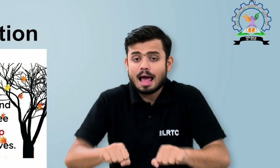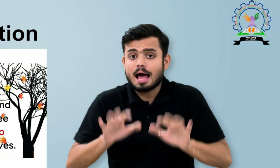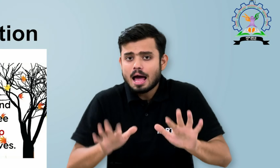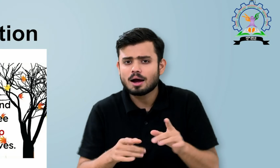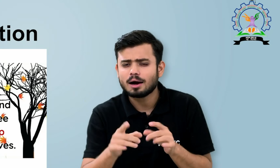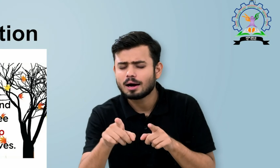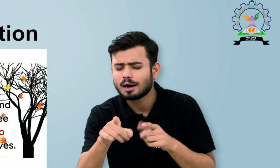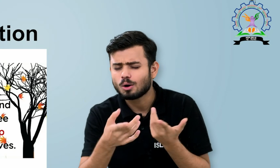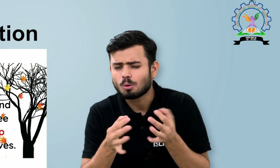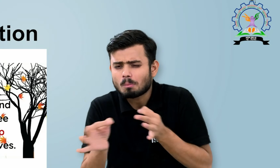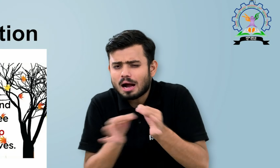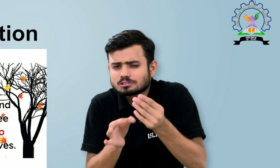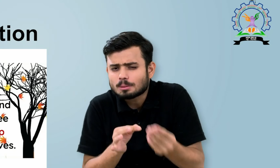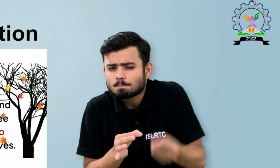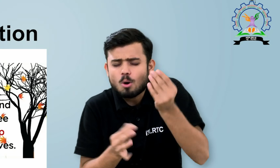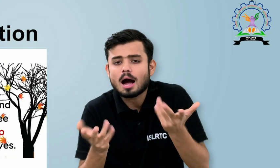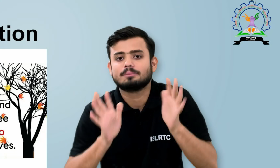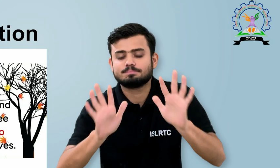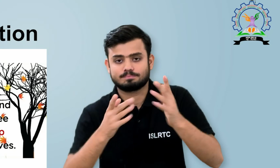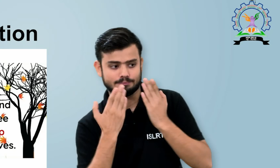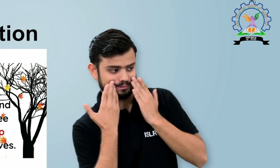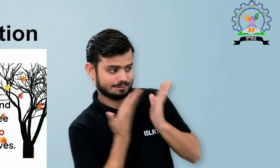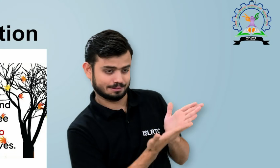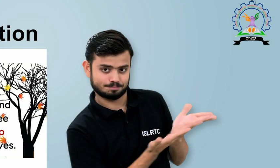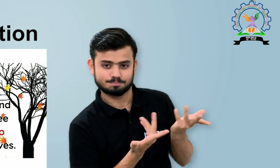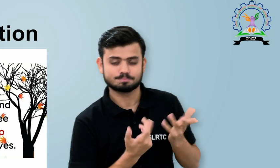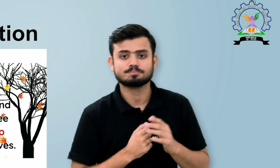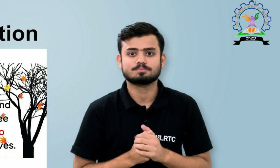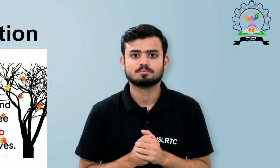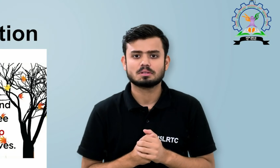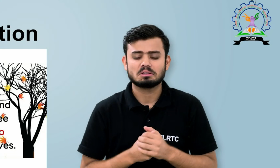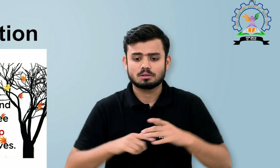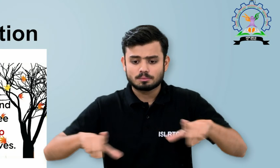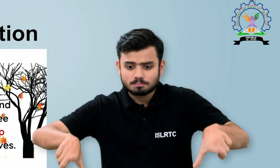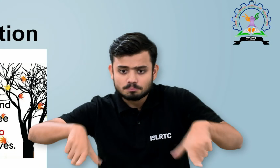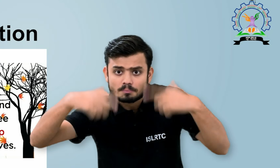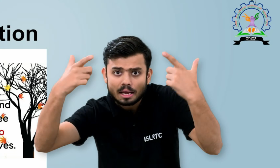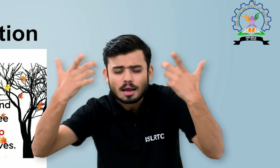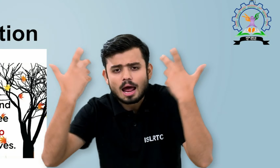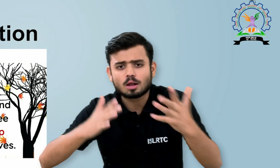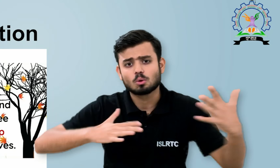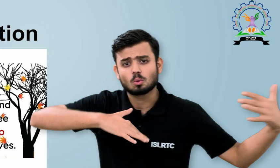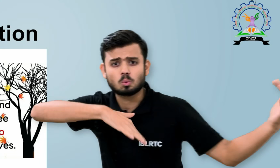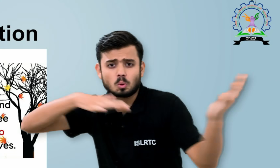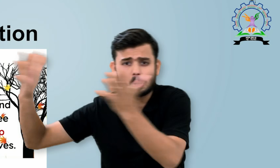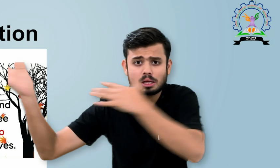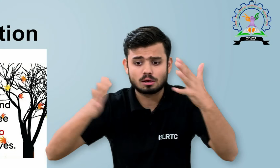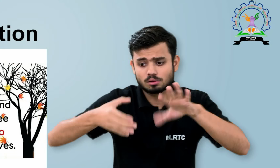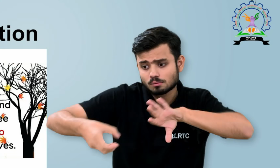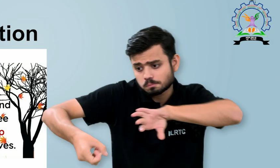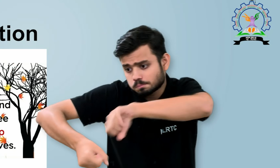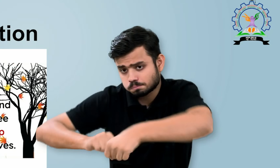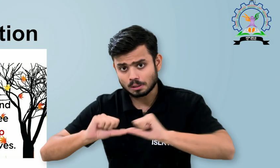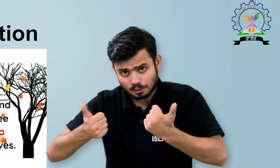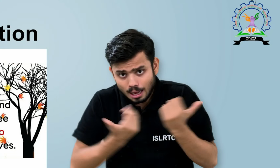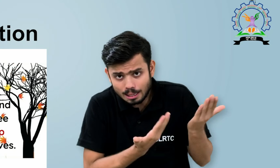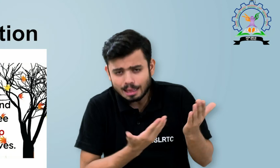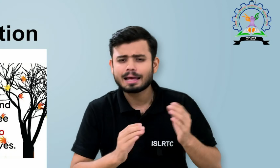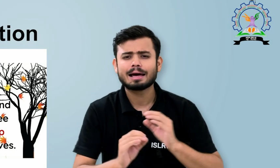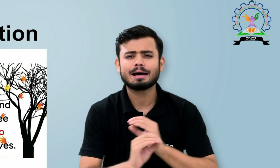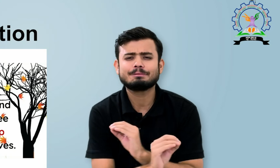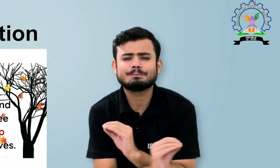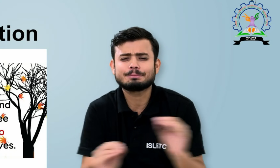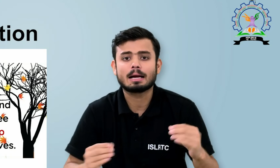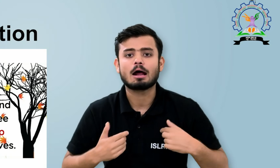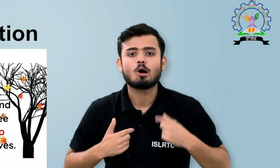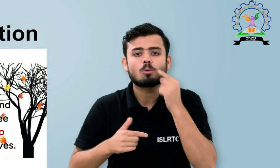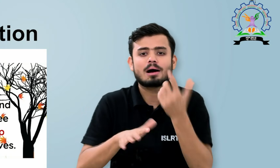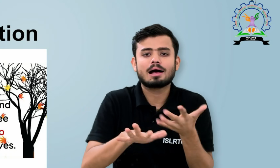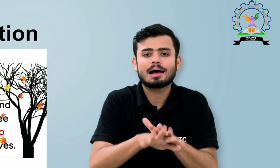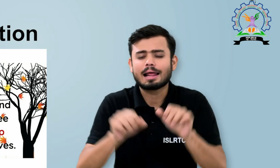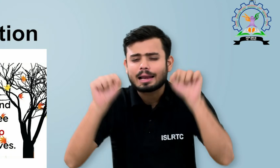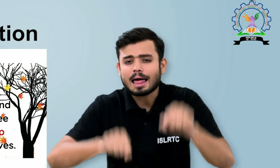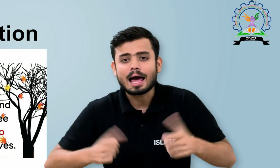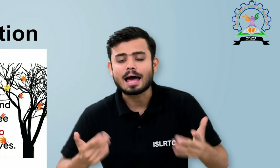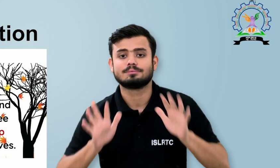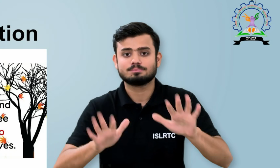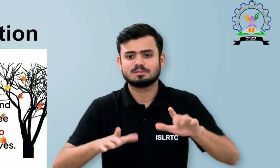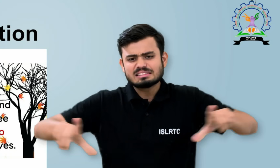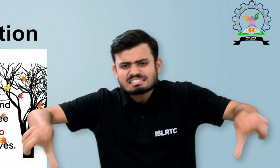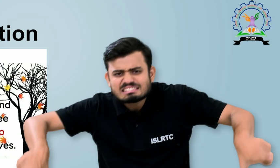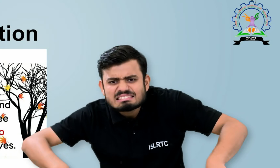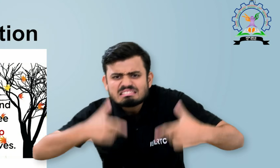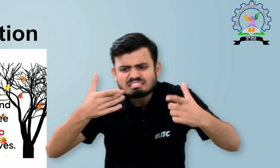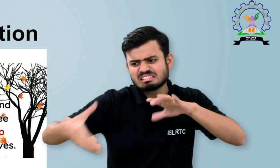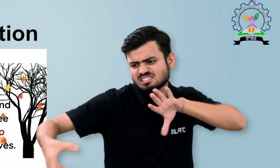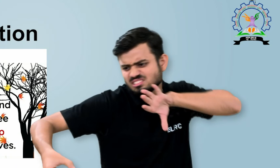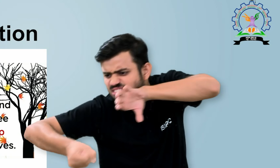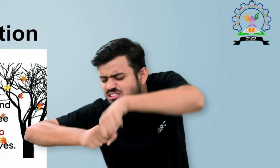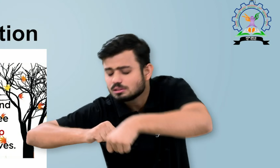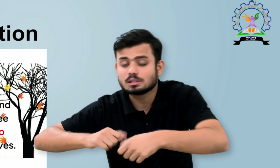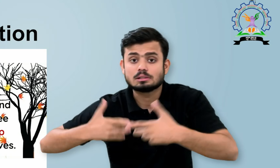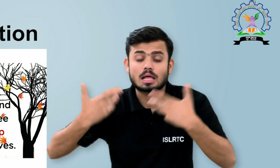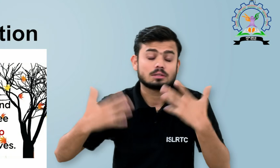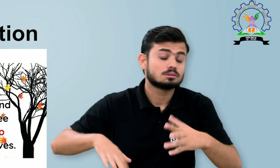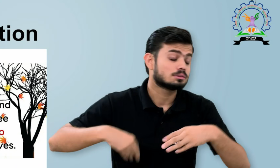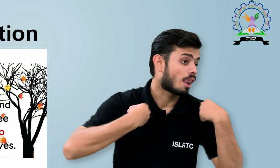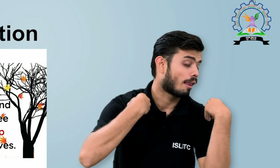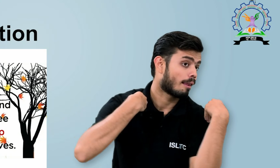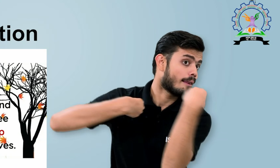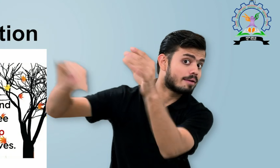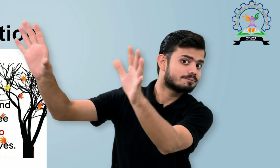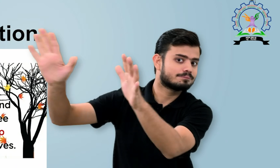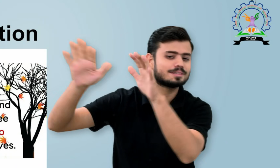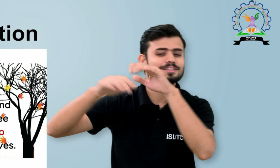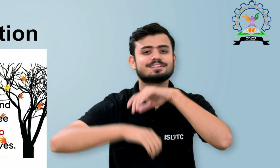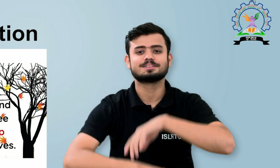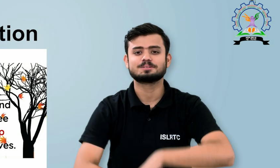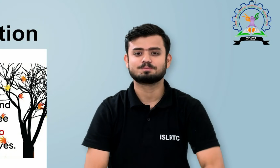For example The brutal wind bullied the tree into giving up its autumn leaves.